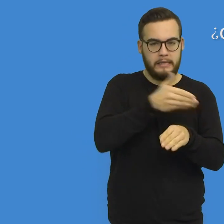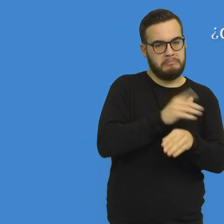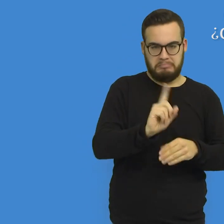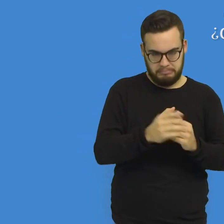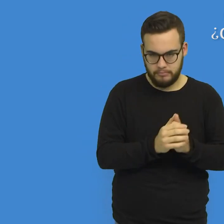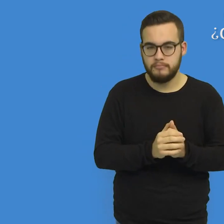no